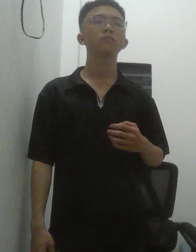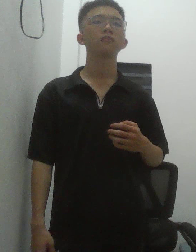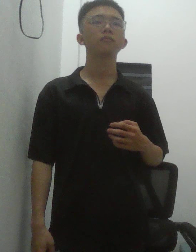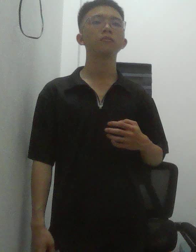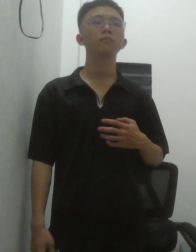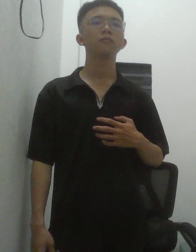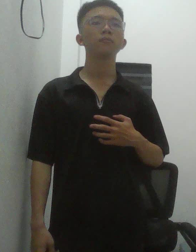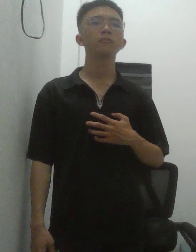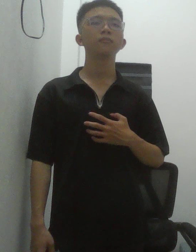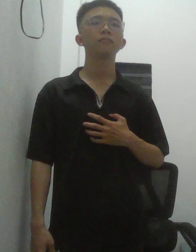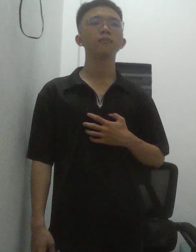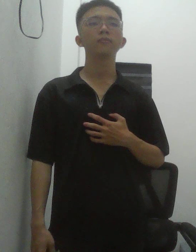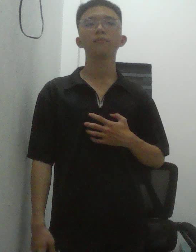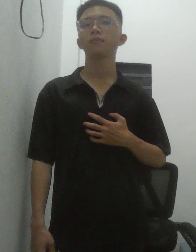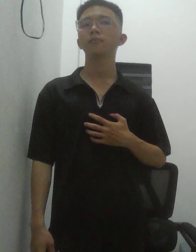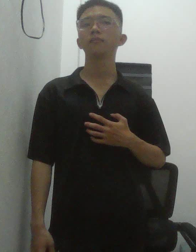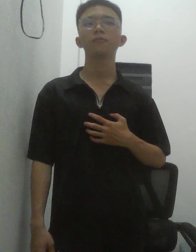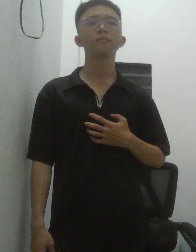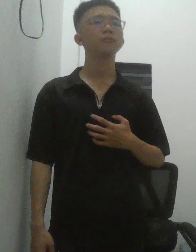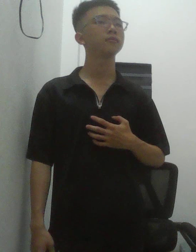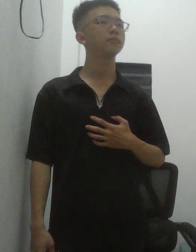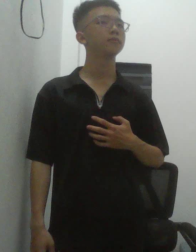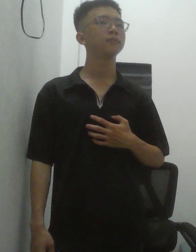khong thich